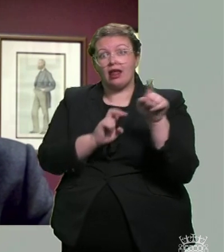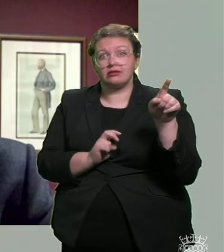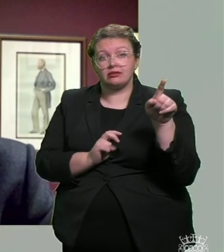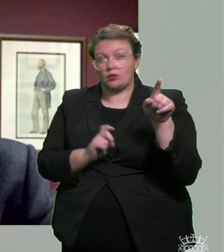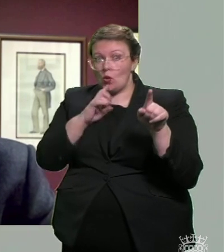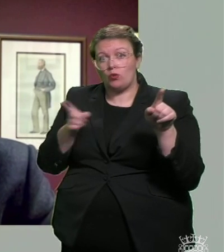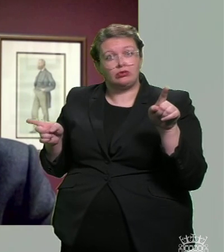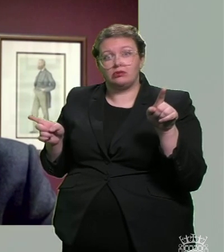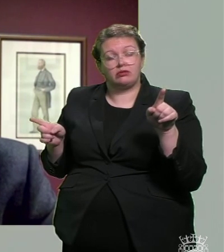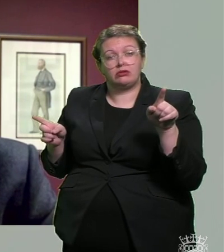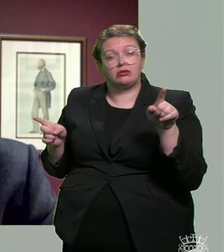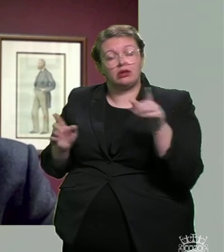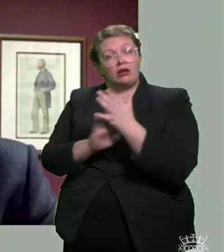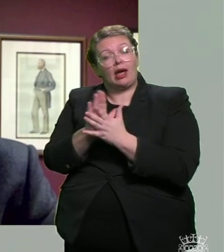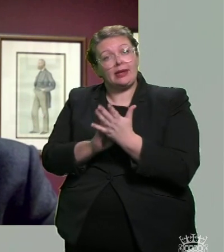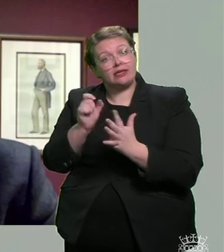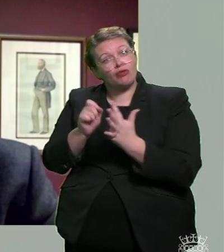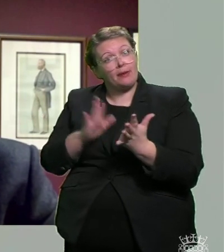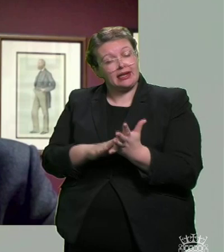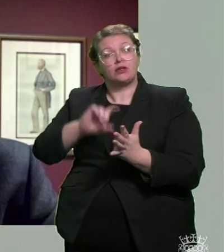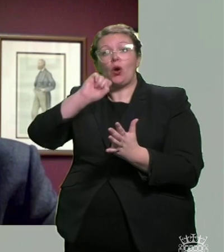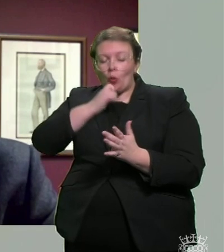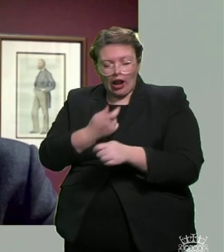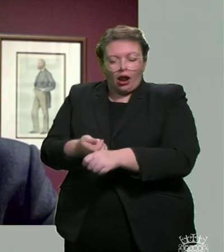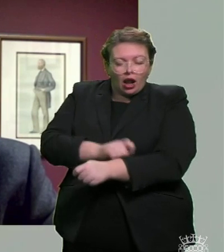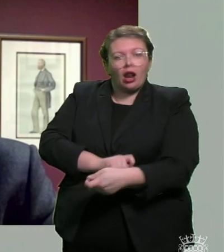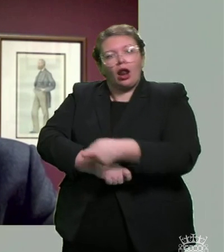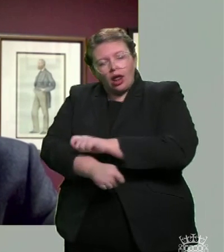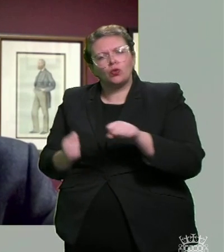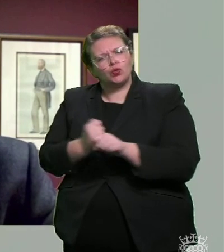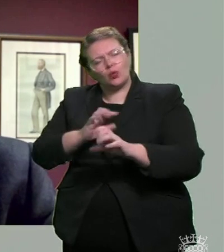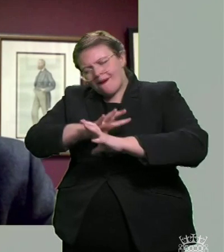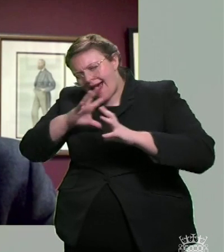Will you use all of the instruments at your disposal?